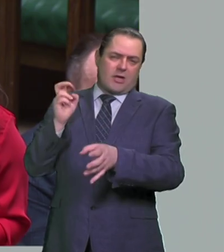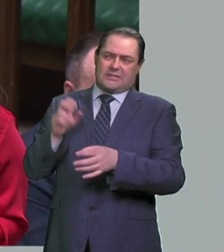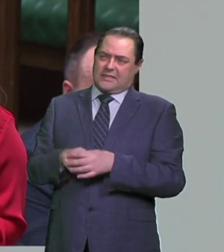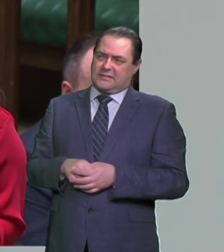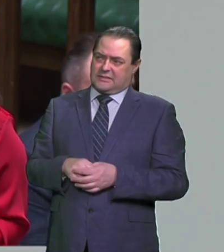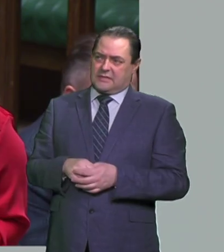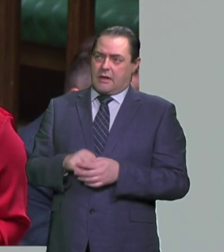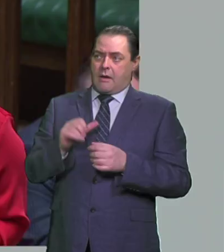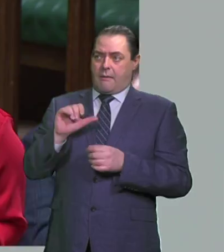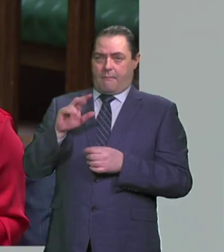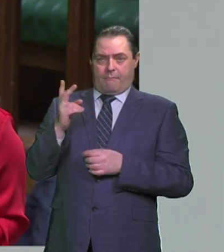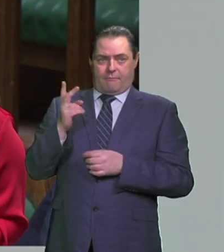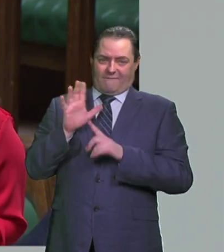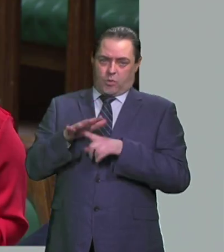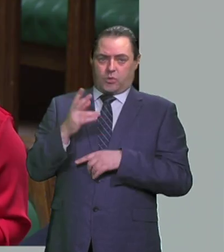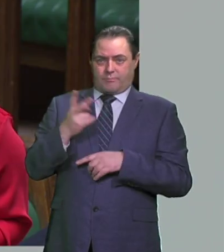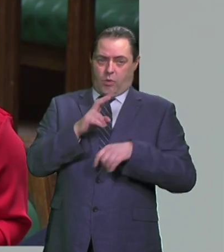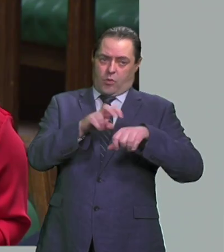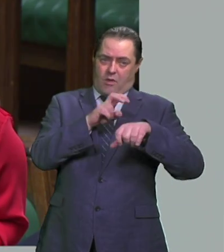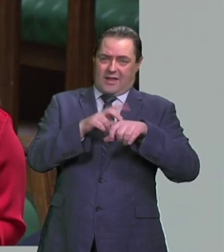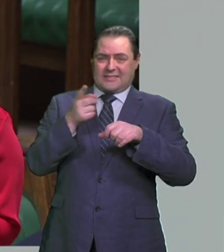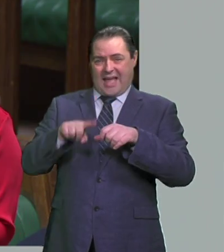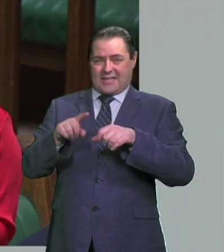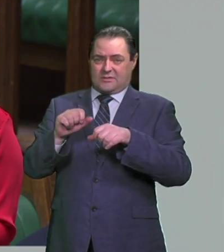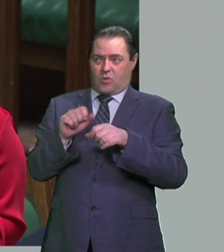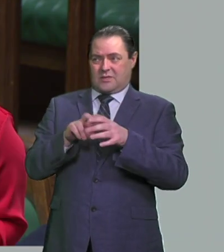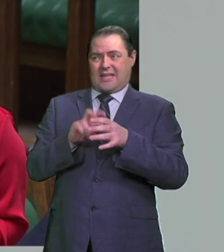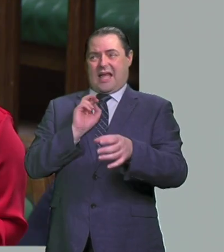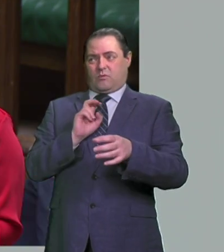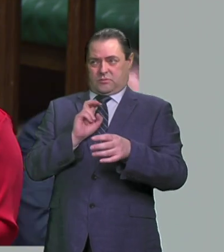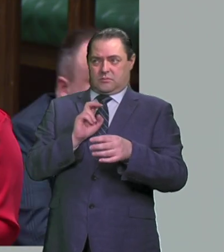Both were dragged out of the EU despite voting to remain.